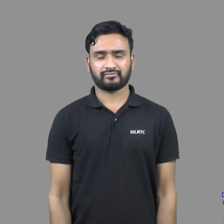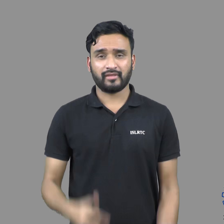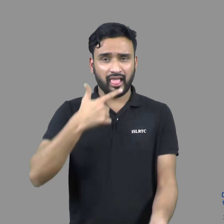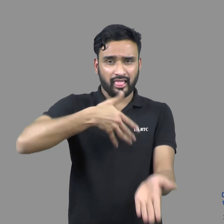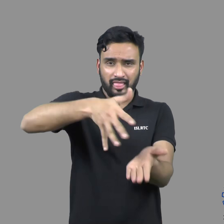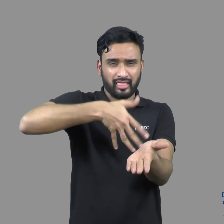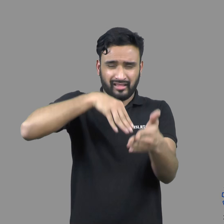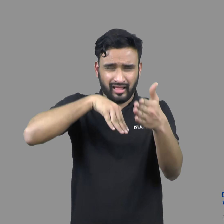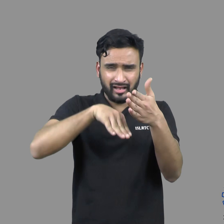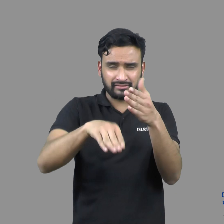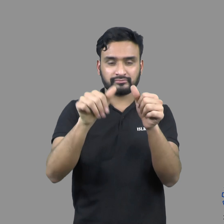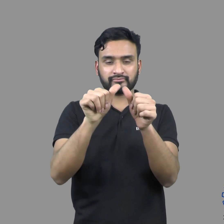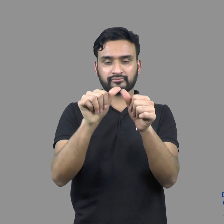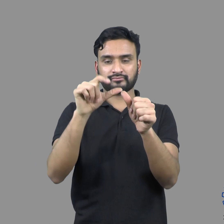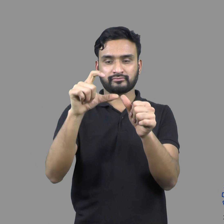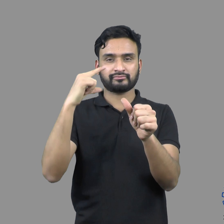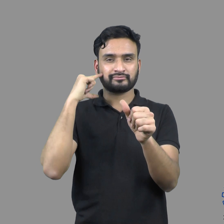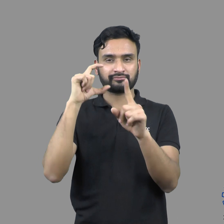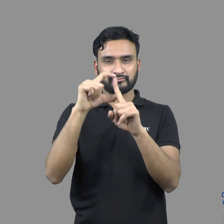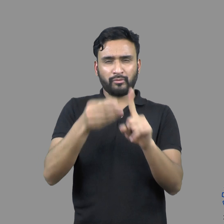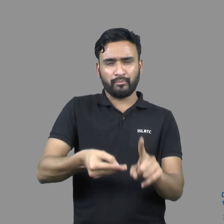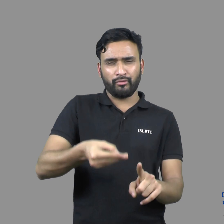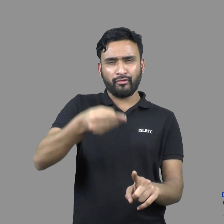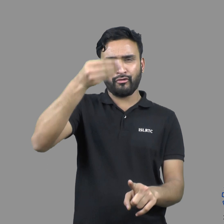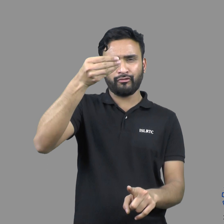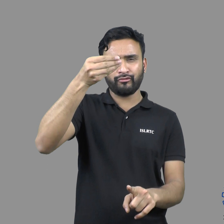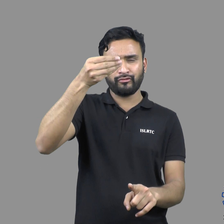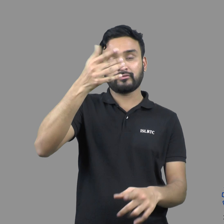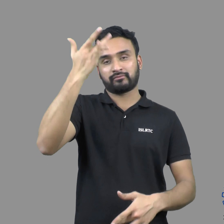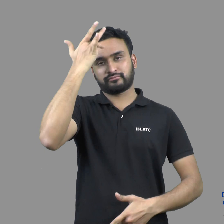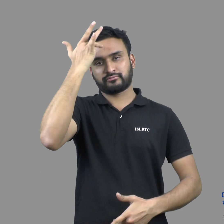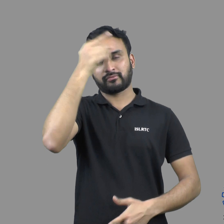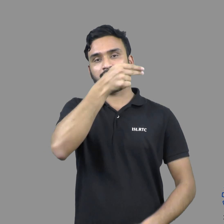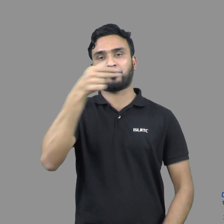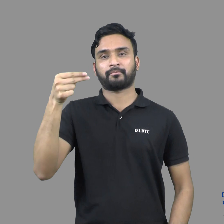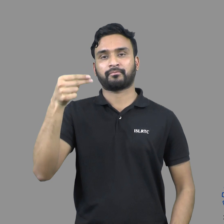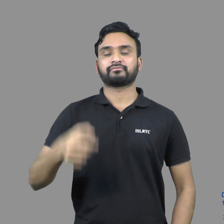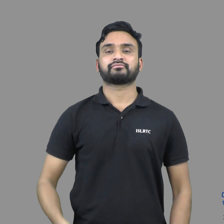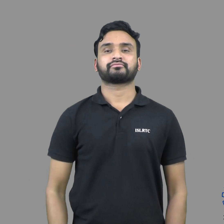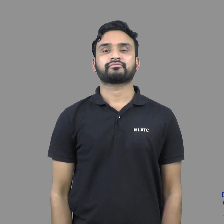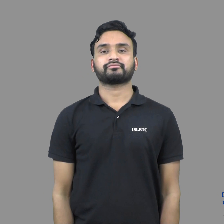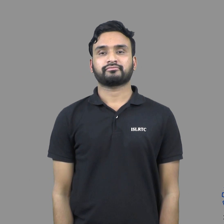Acidosis